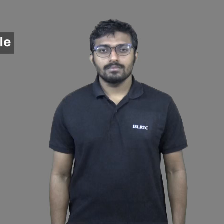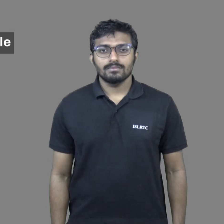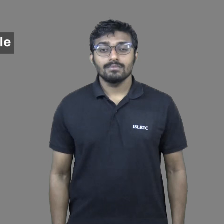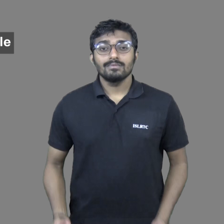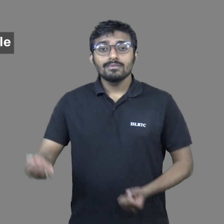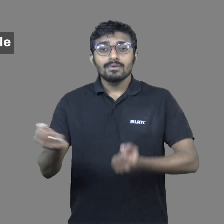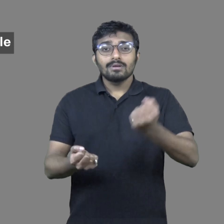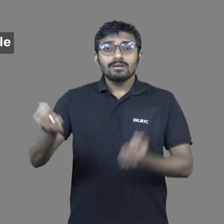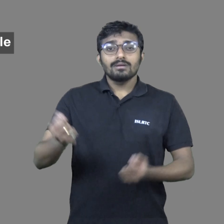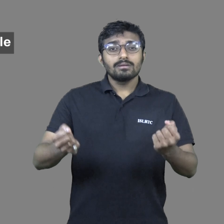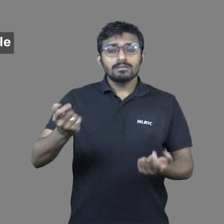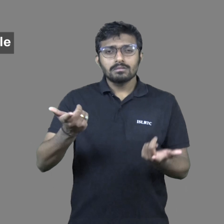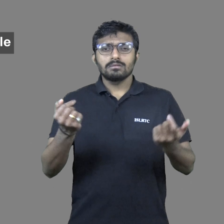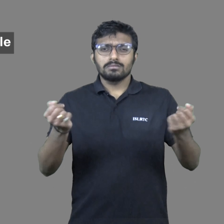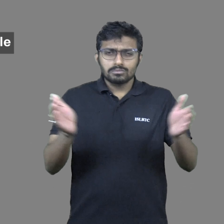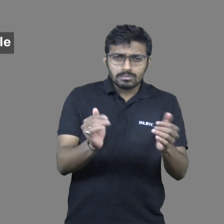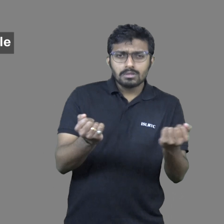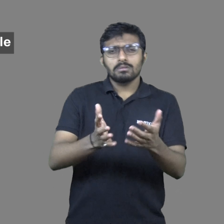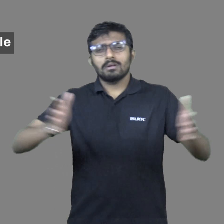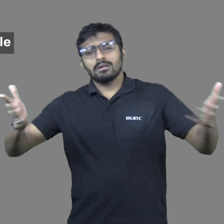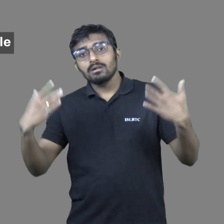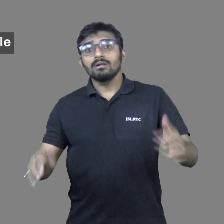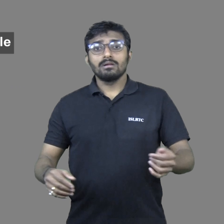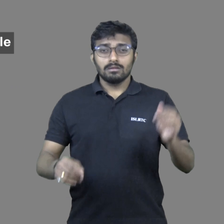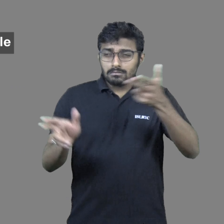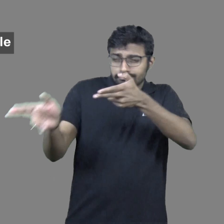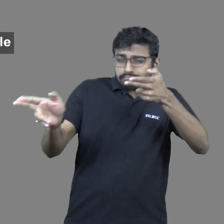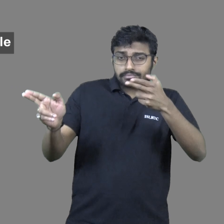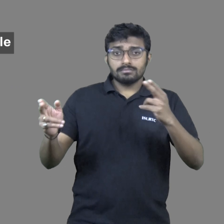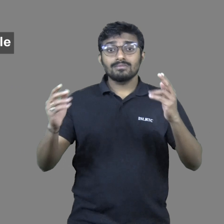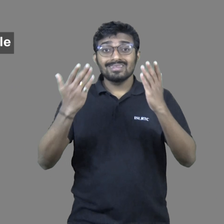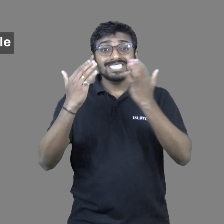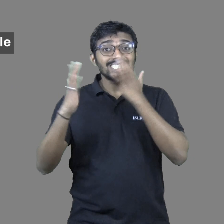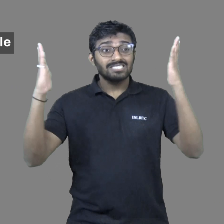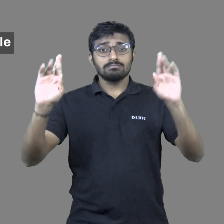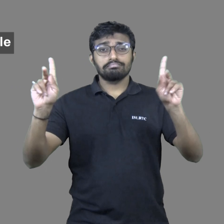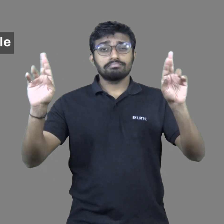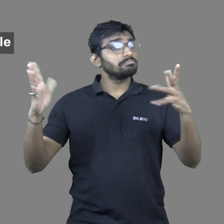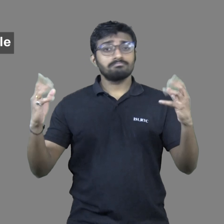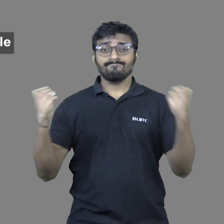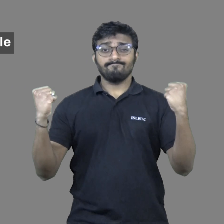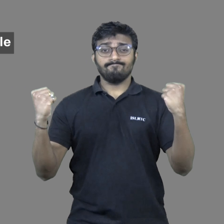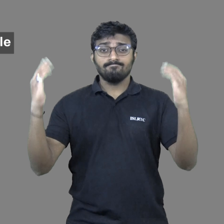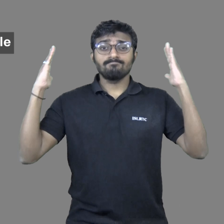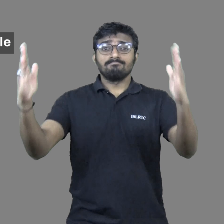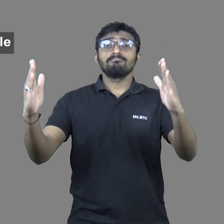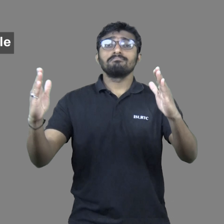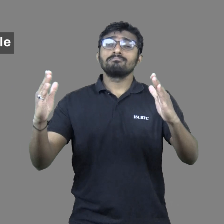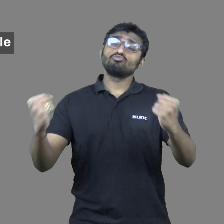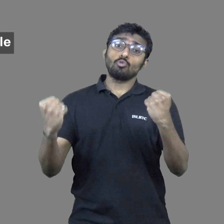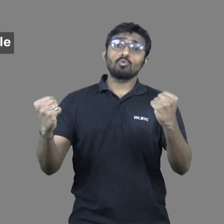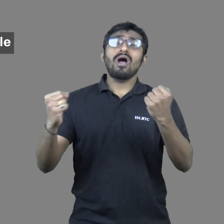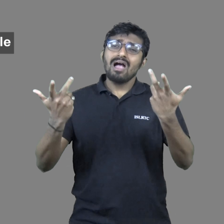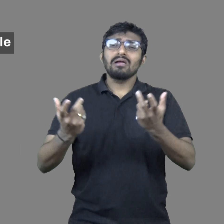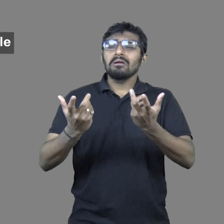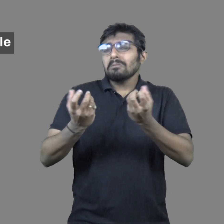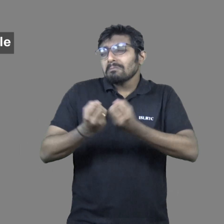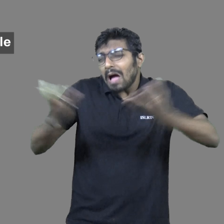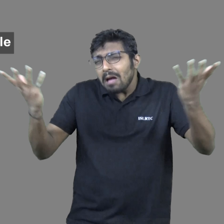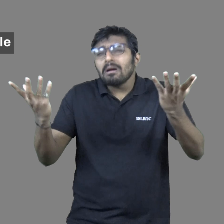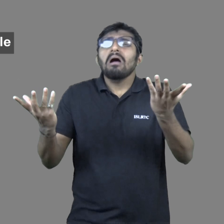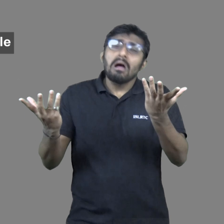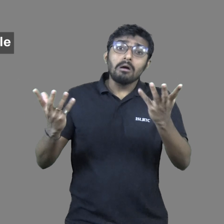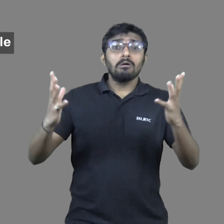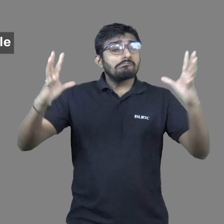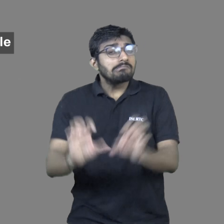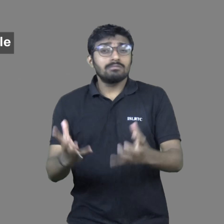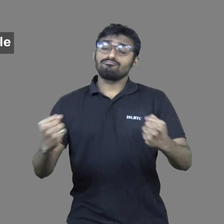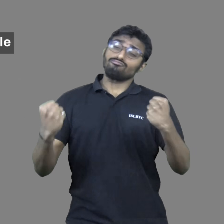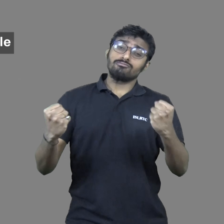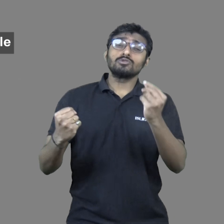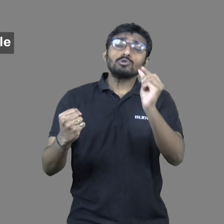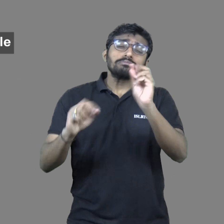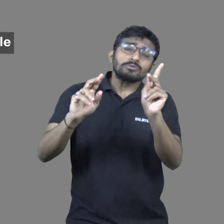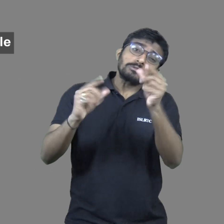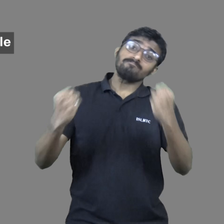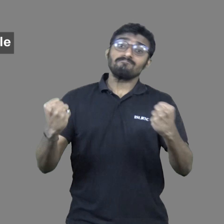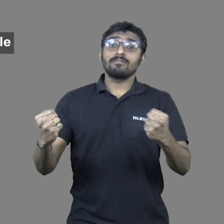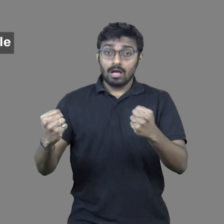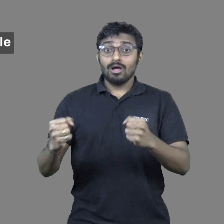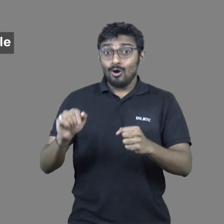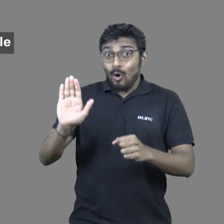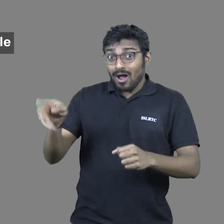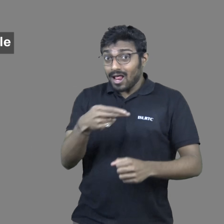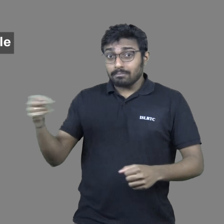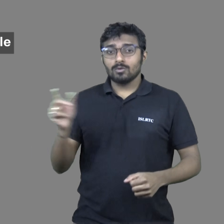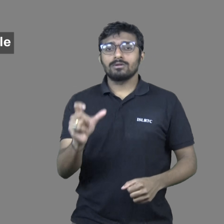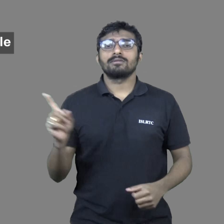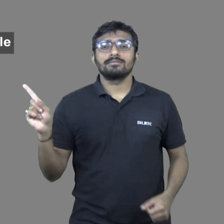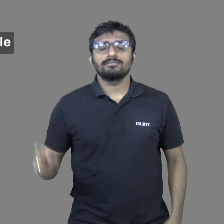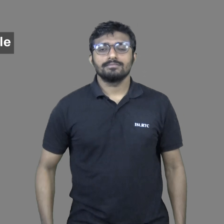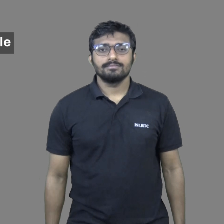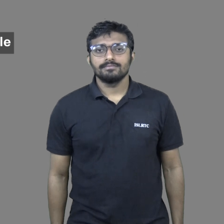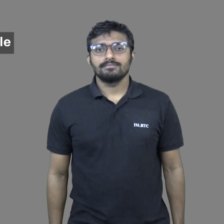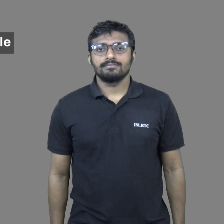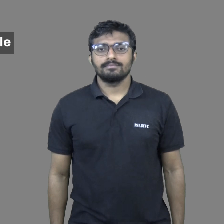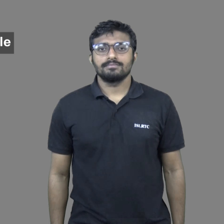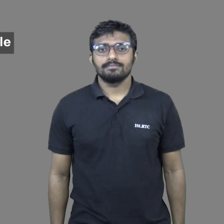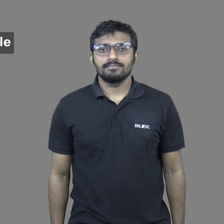Bullet Proof Vehicle